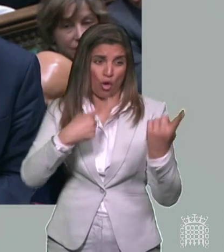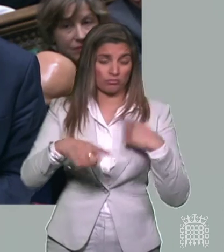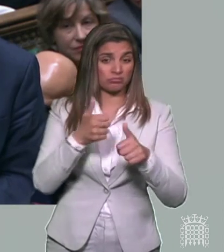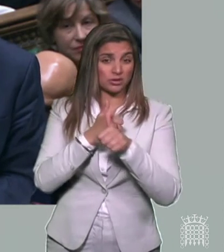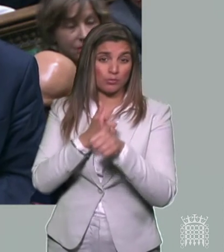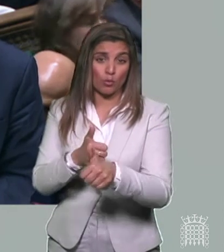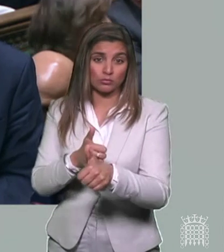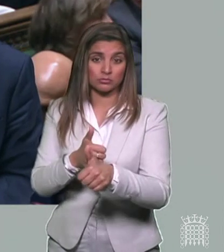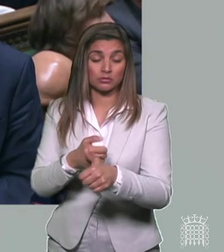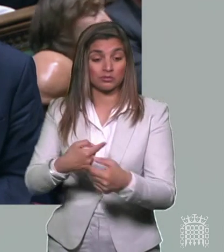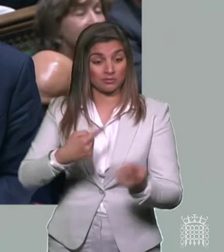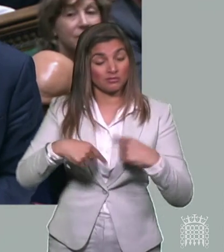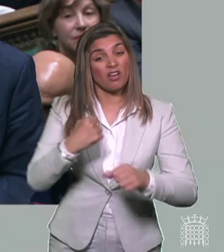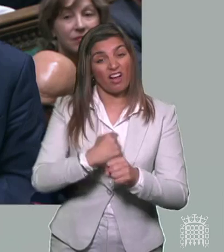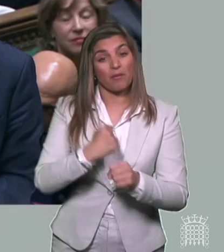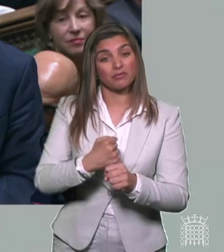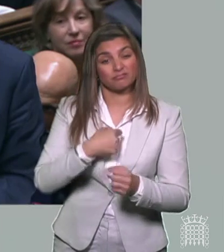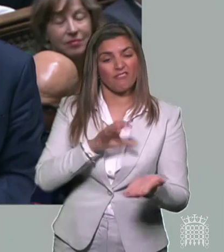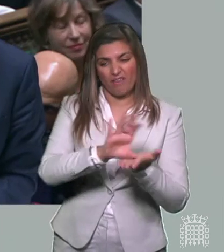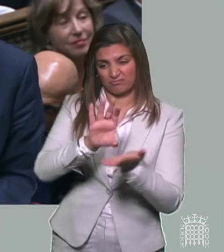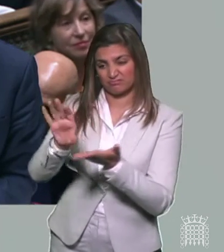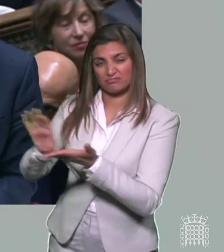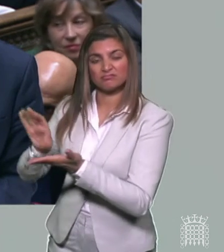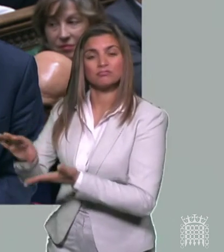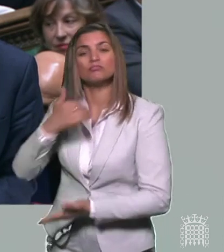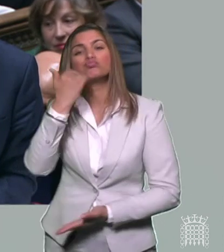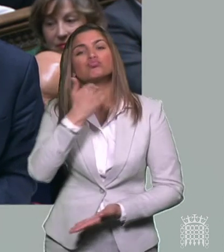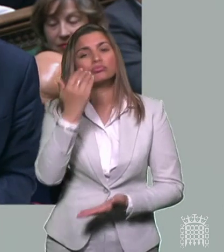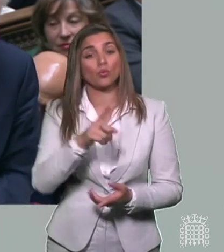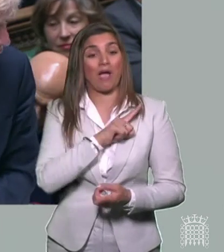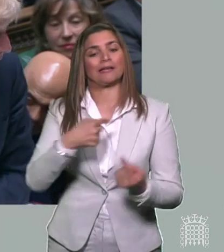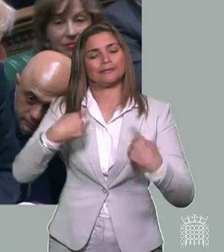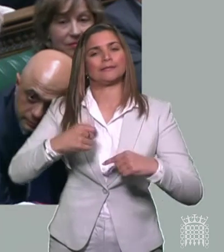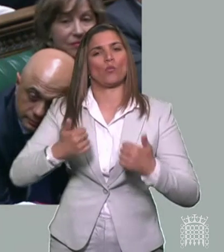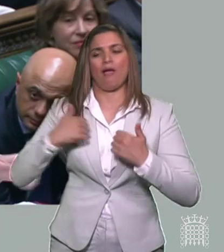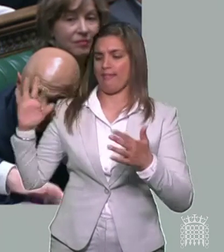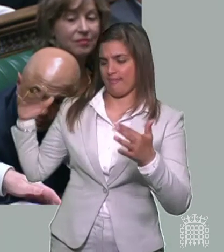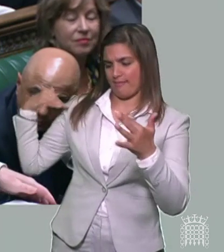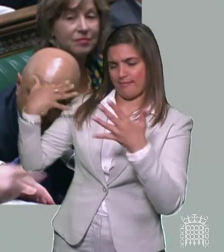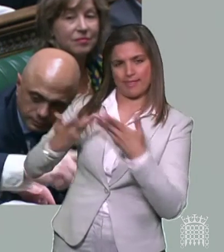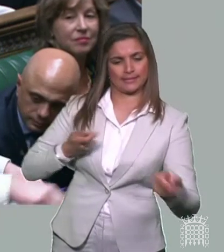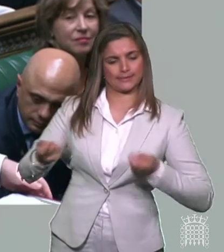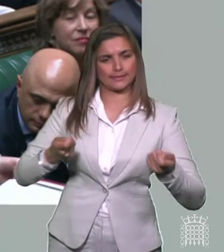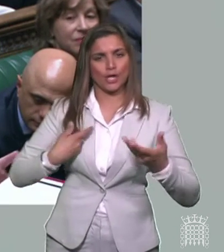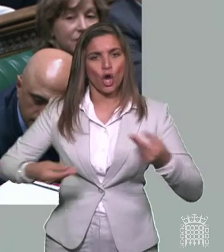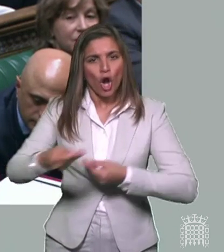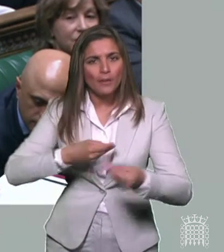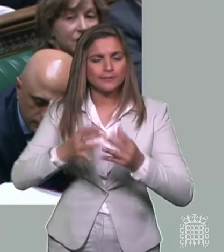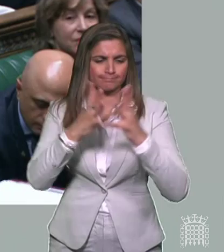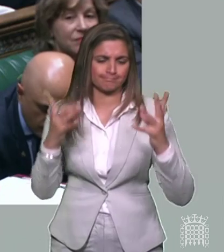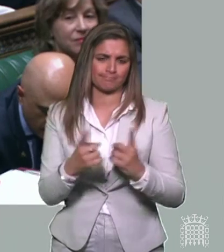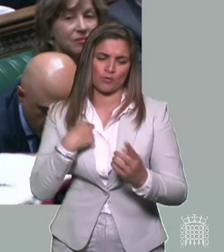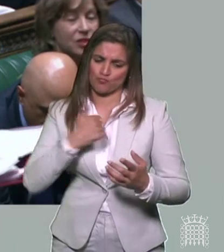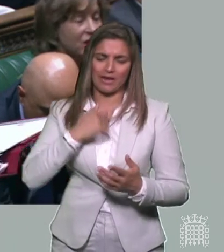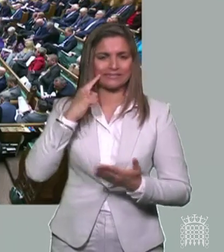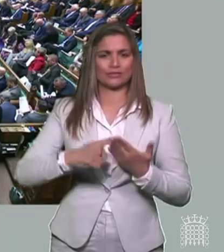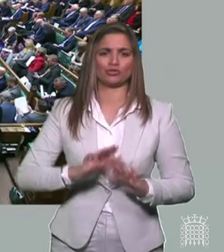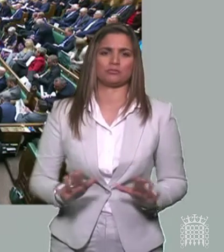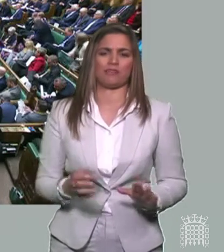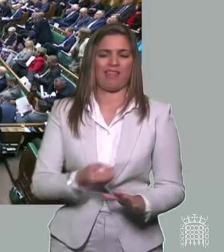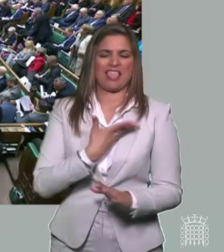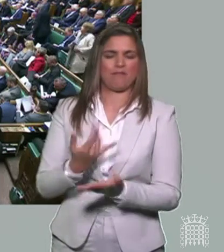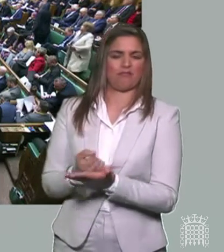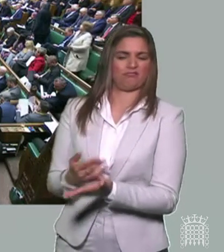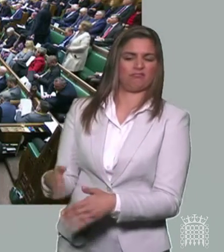This Government are funding that and making it possible, thanks to the decisions we have taken allowing our economy to grow, which would not have been possible if we had listened to the Opposition.